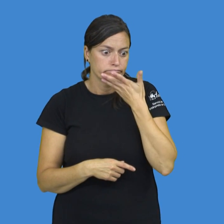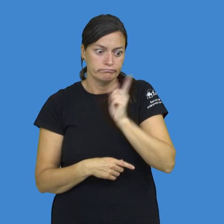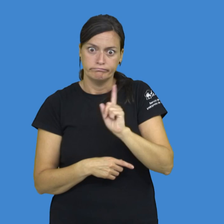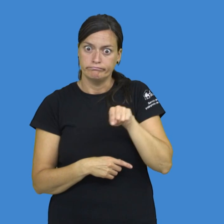no